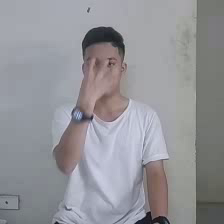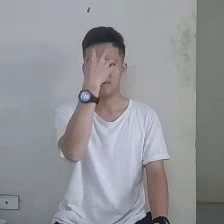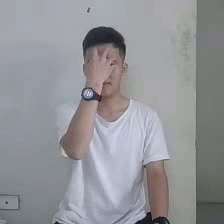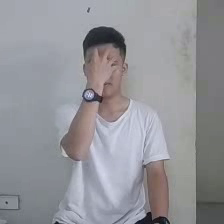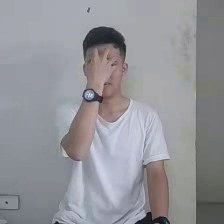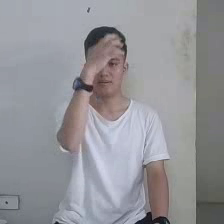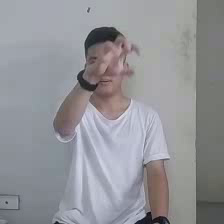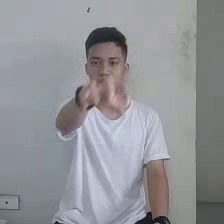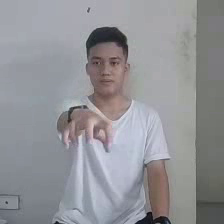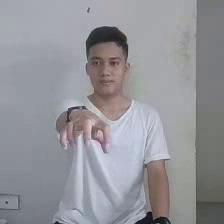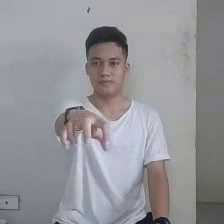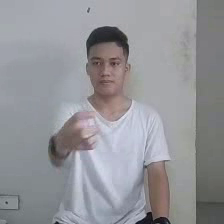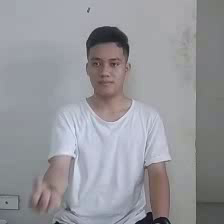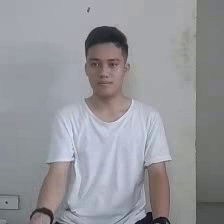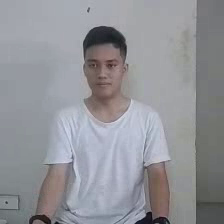Áp dụng